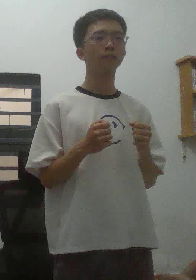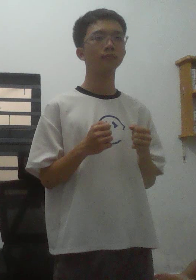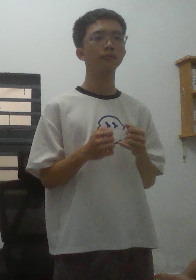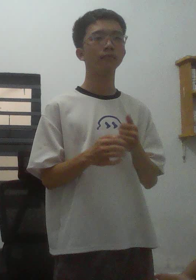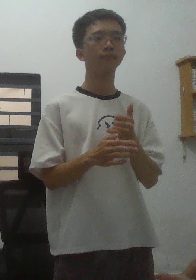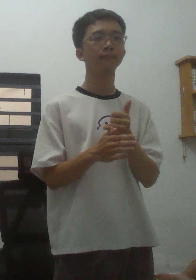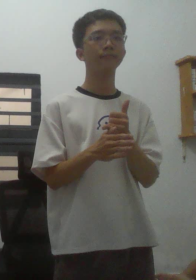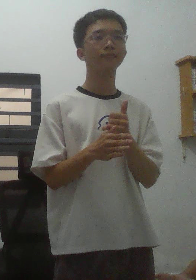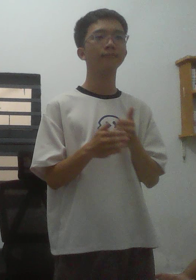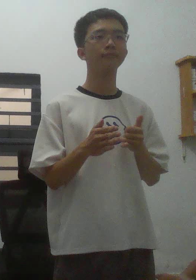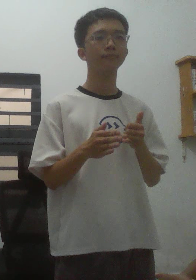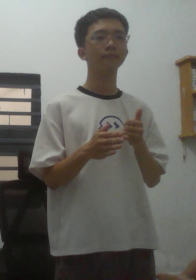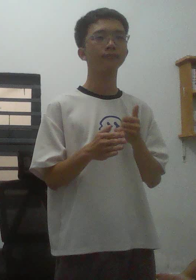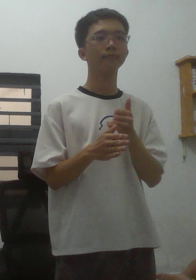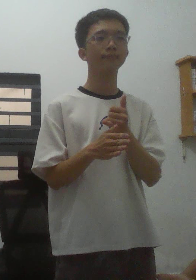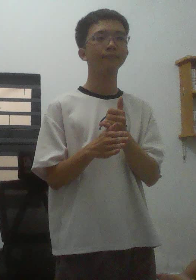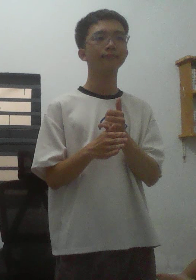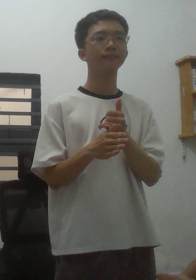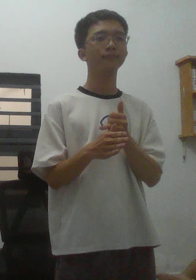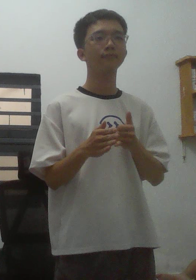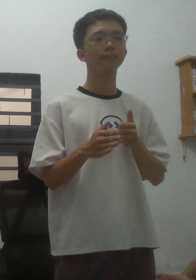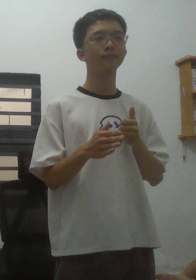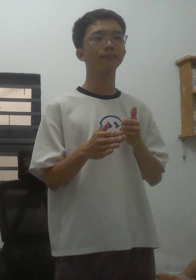cuoi thang